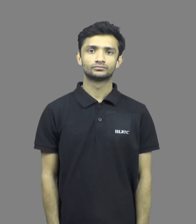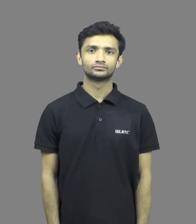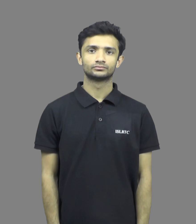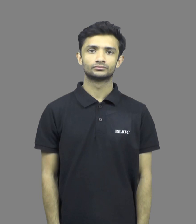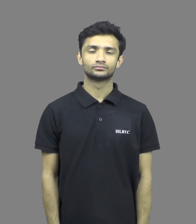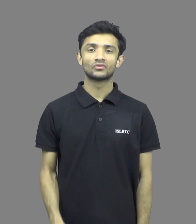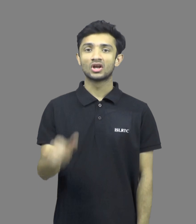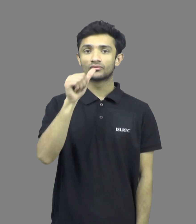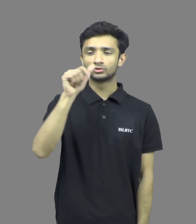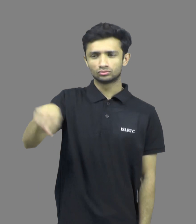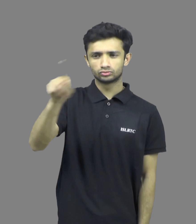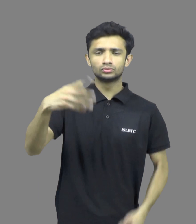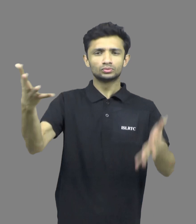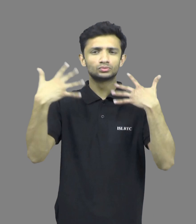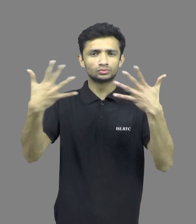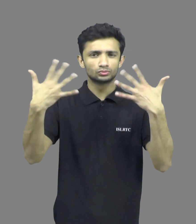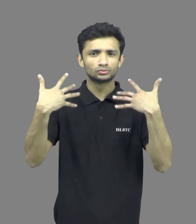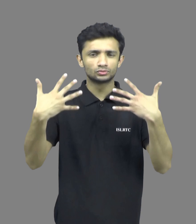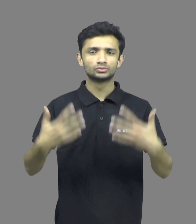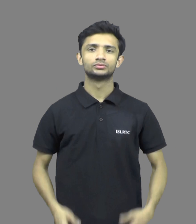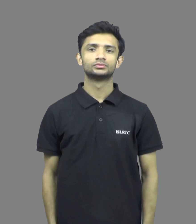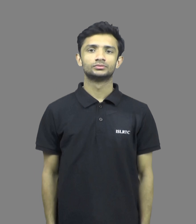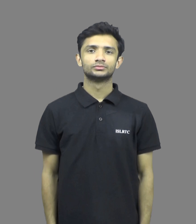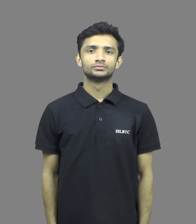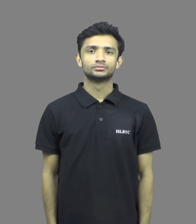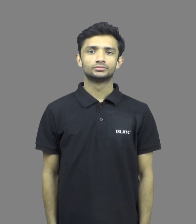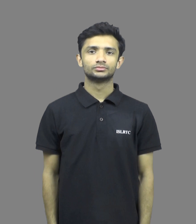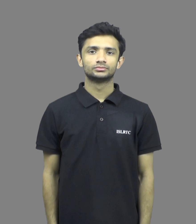Air cooler